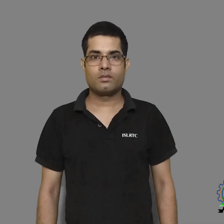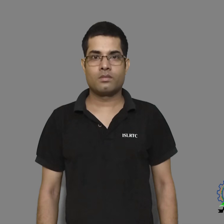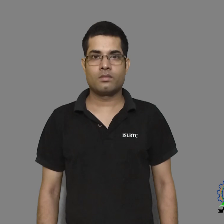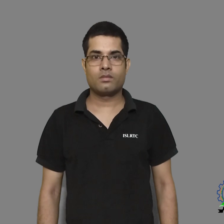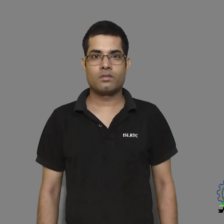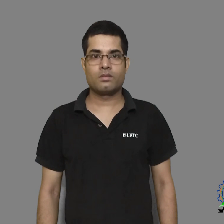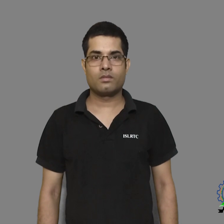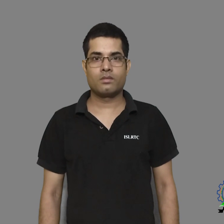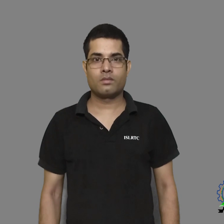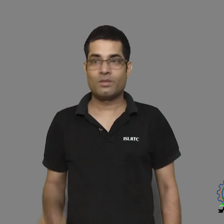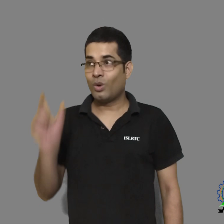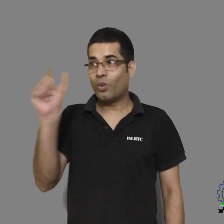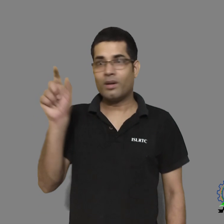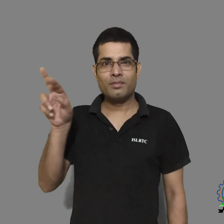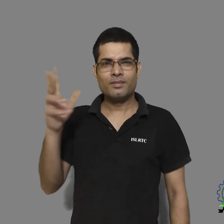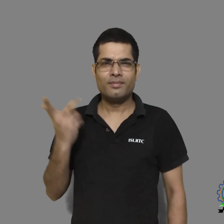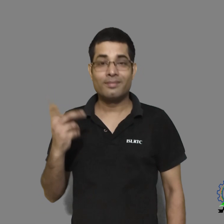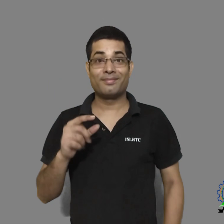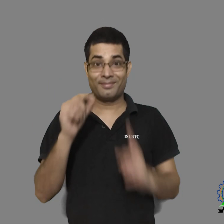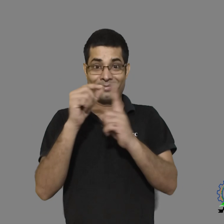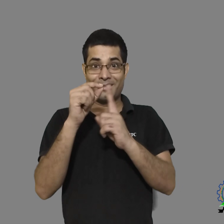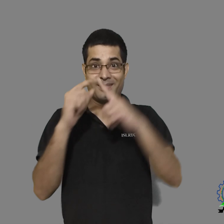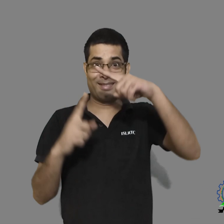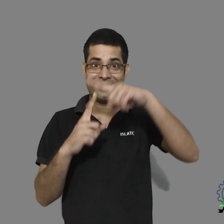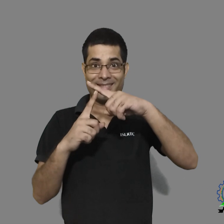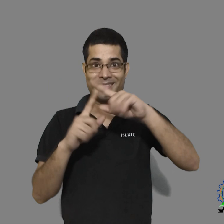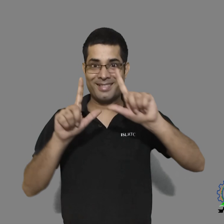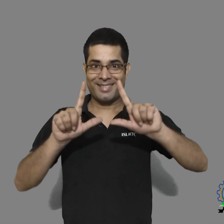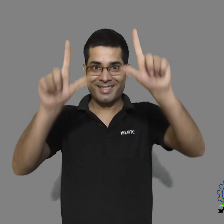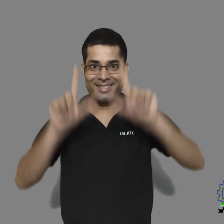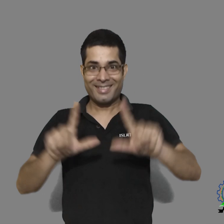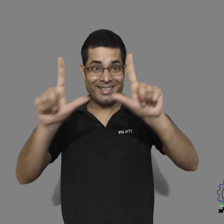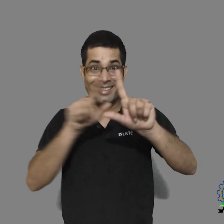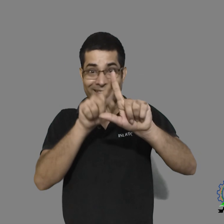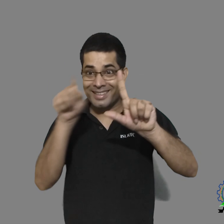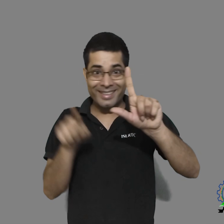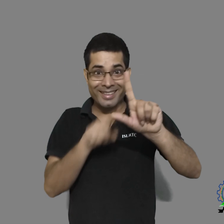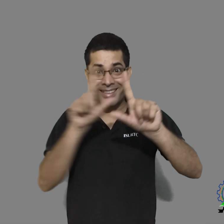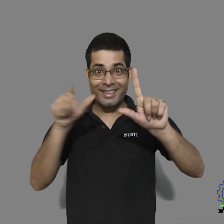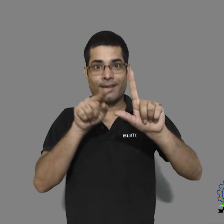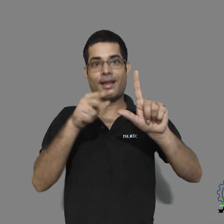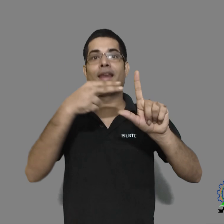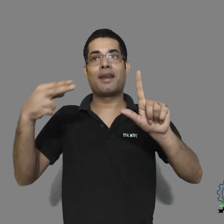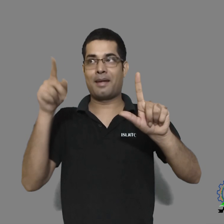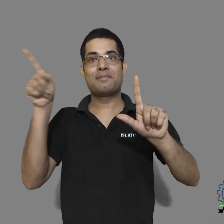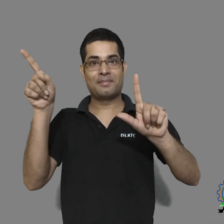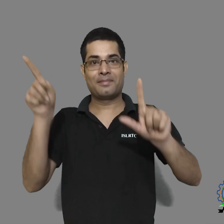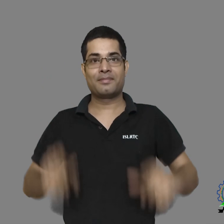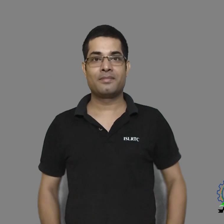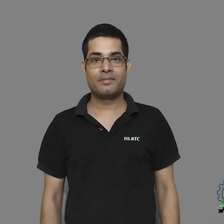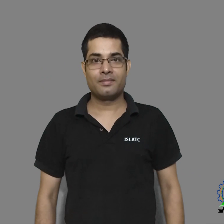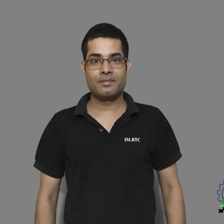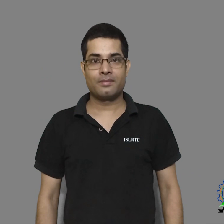Slide